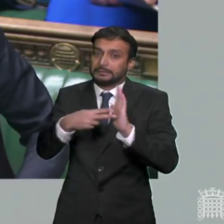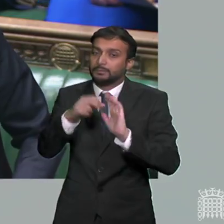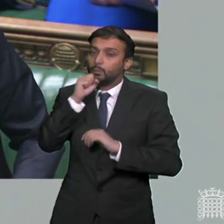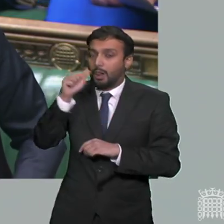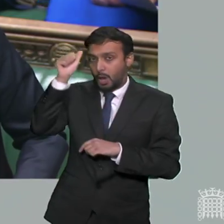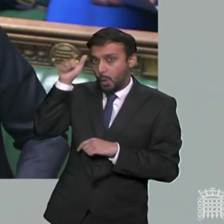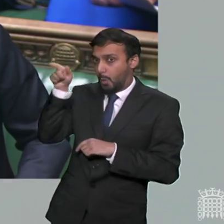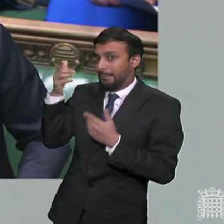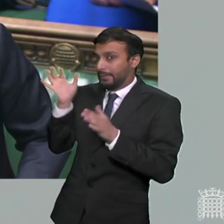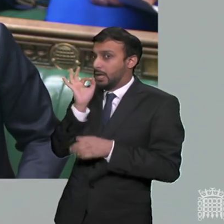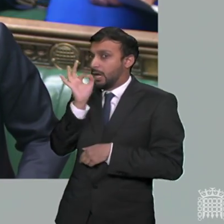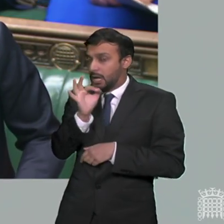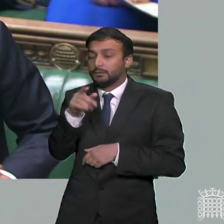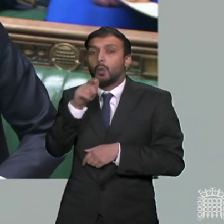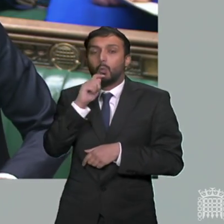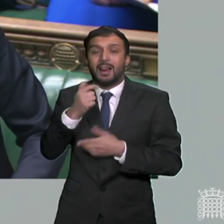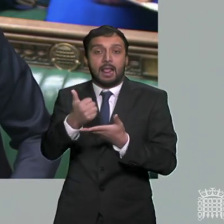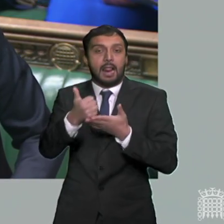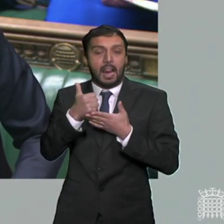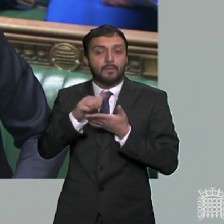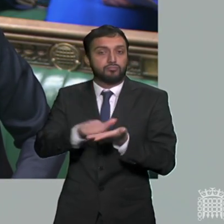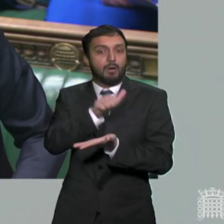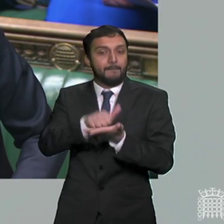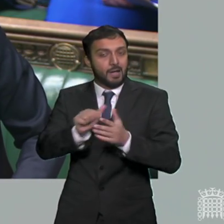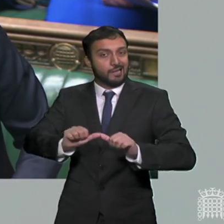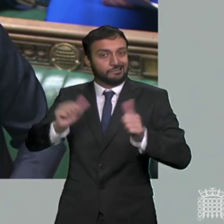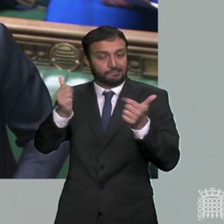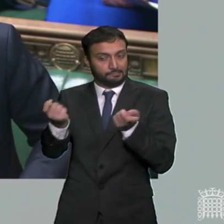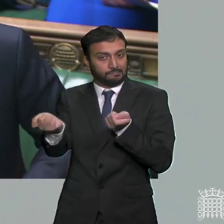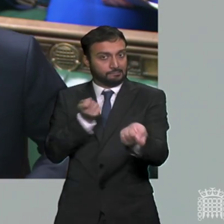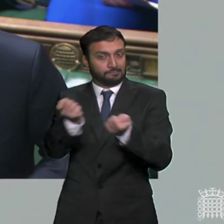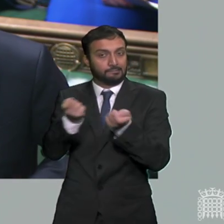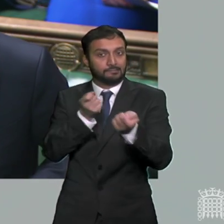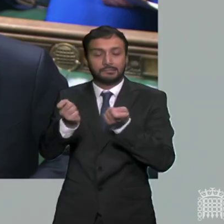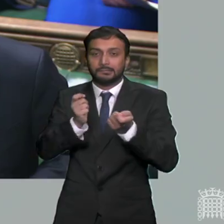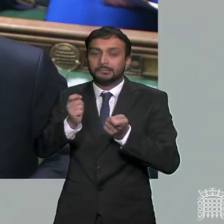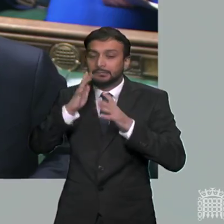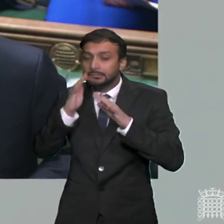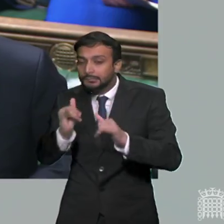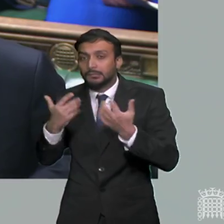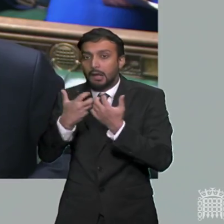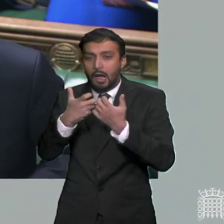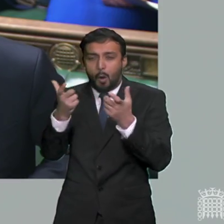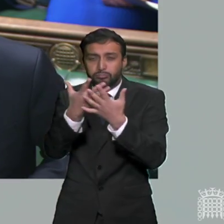That will increase appropriate regulation of the sector and better understand and monitor the impact on local communities.